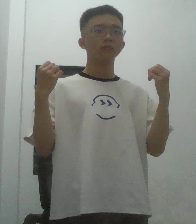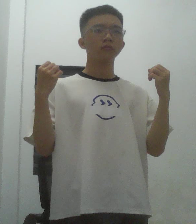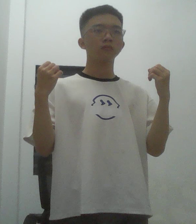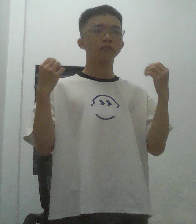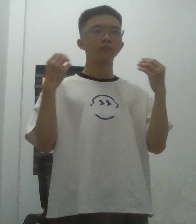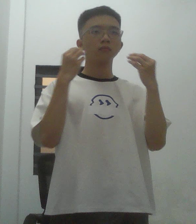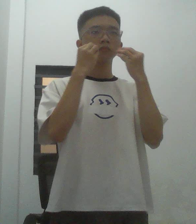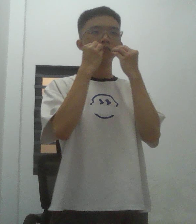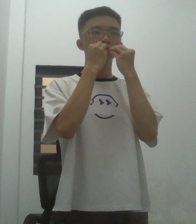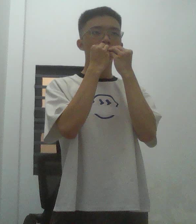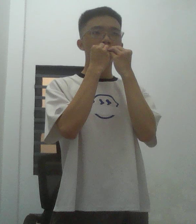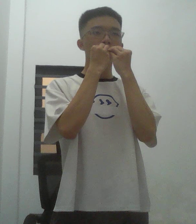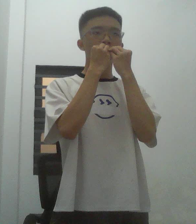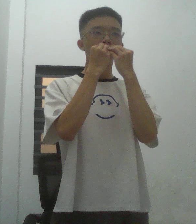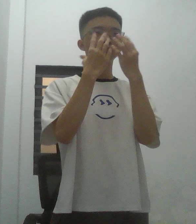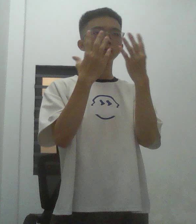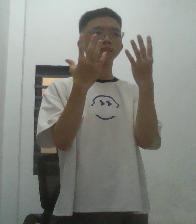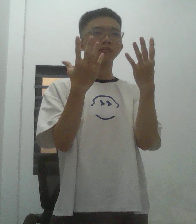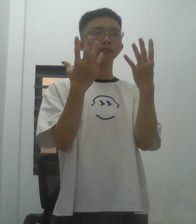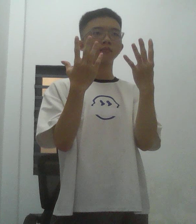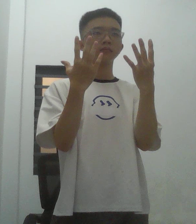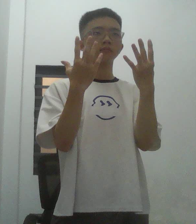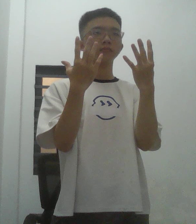cam on